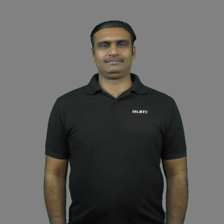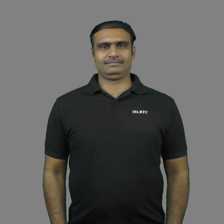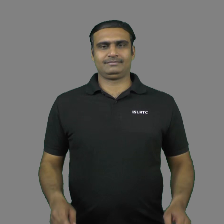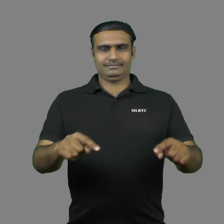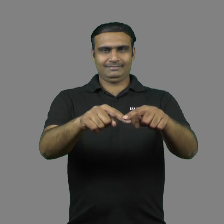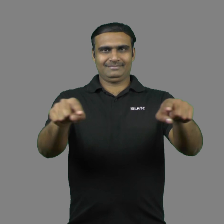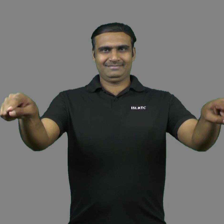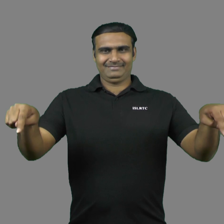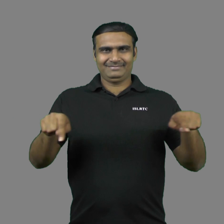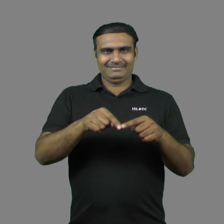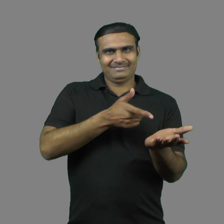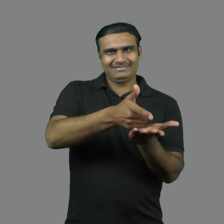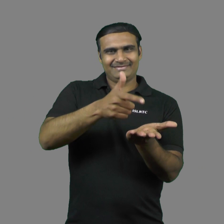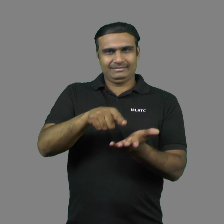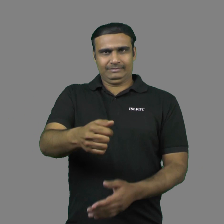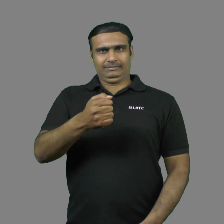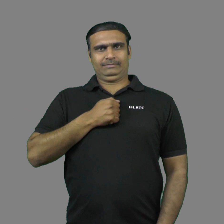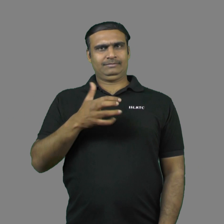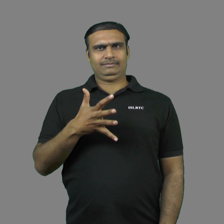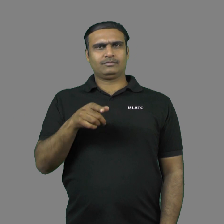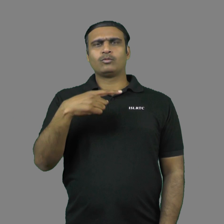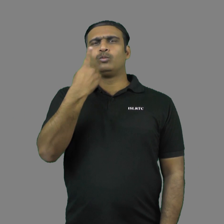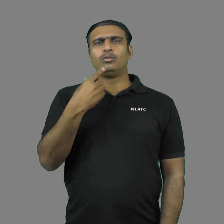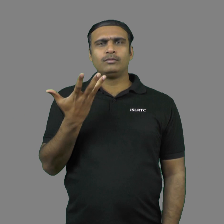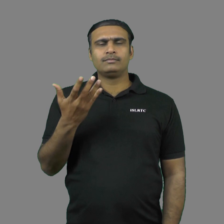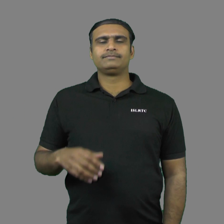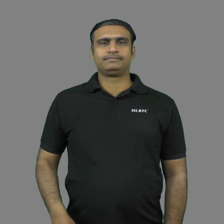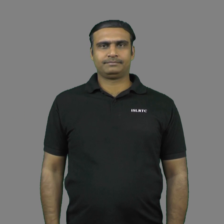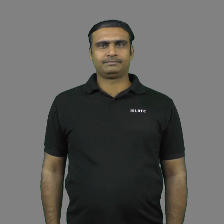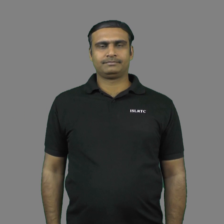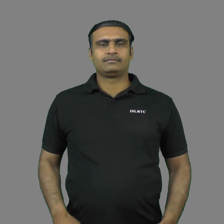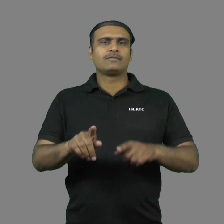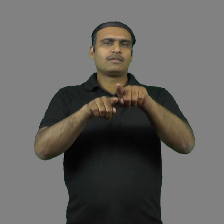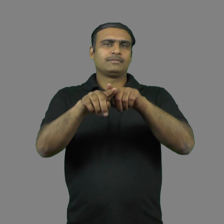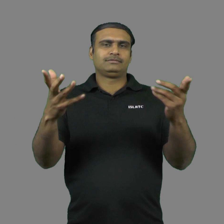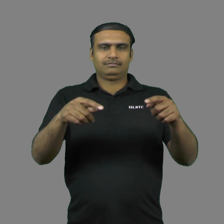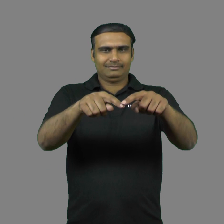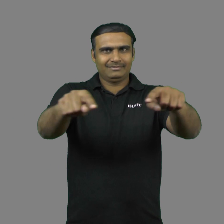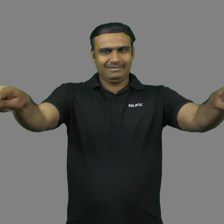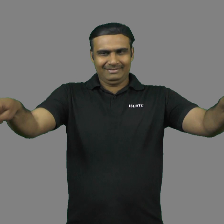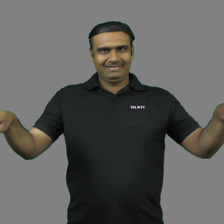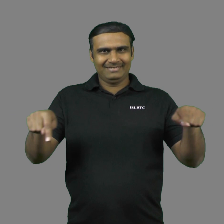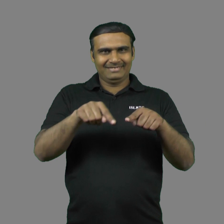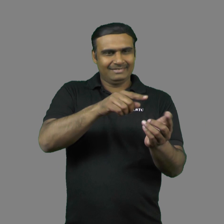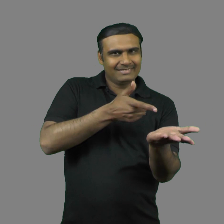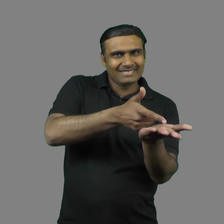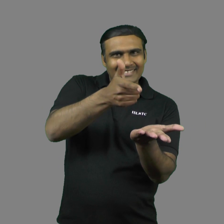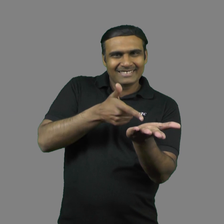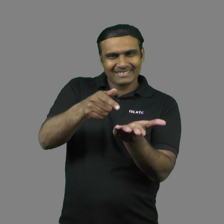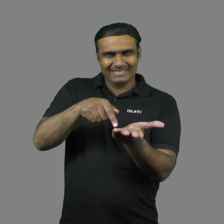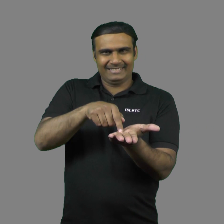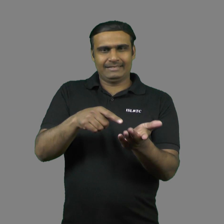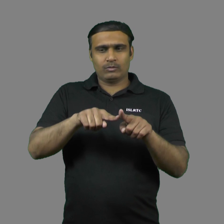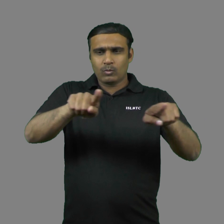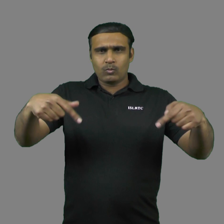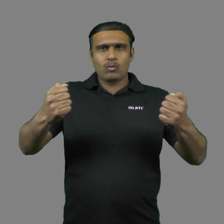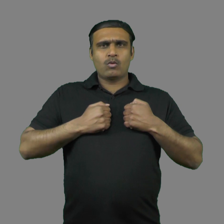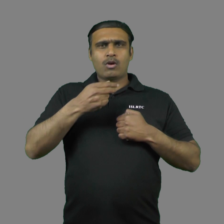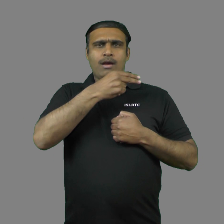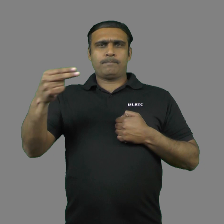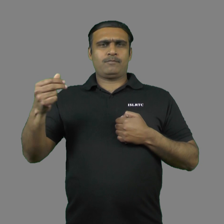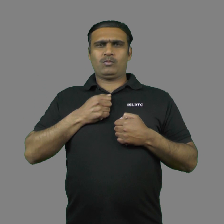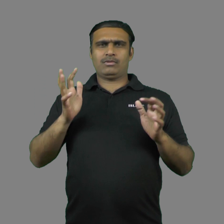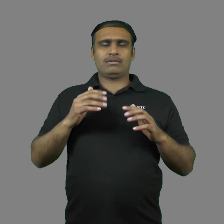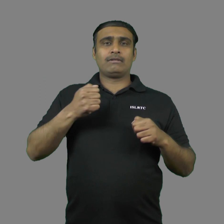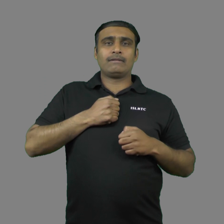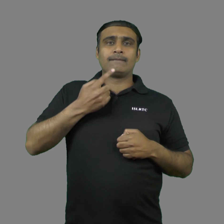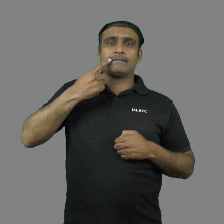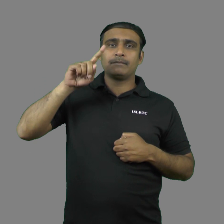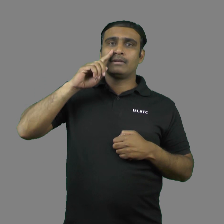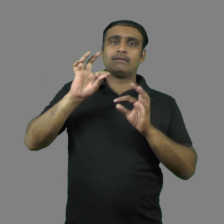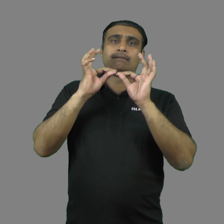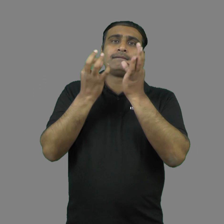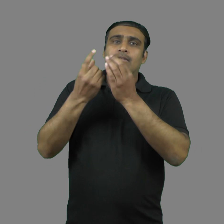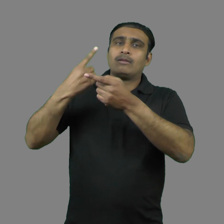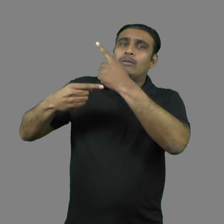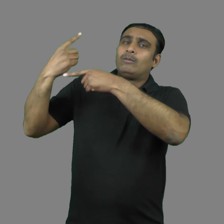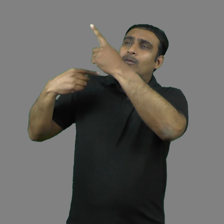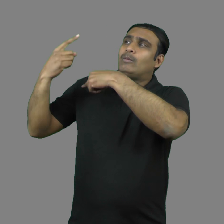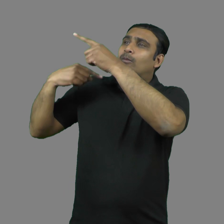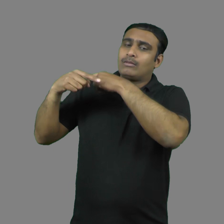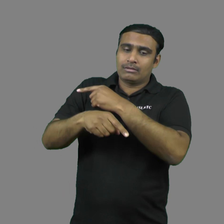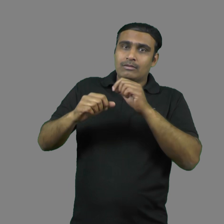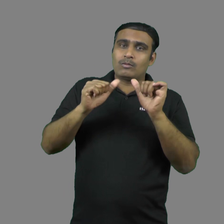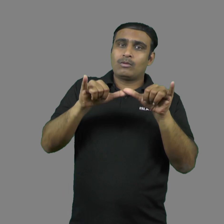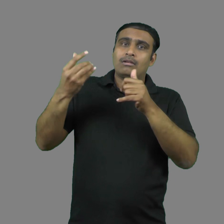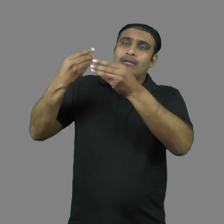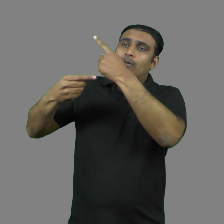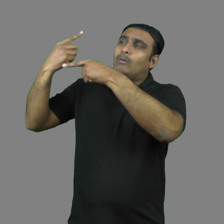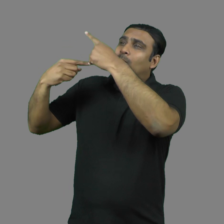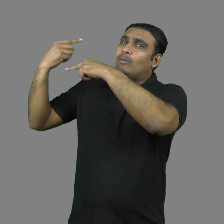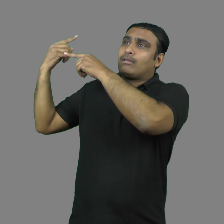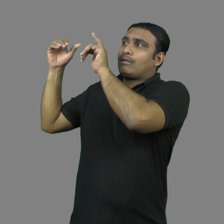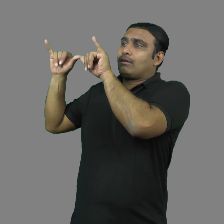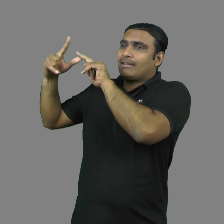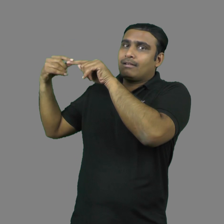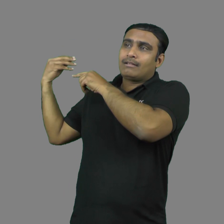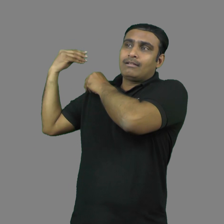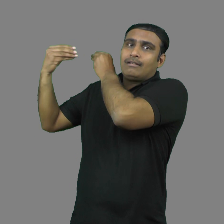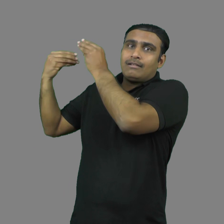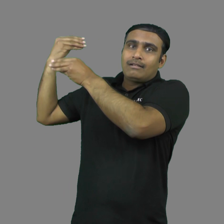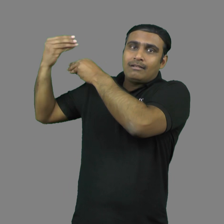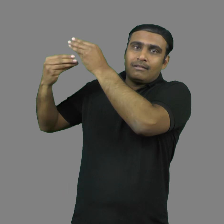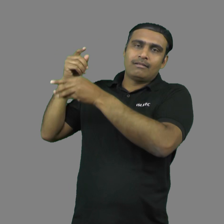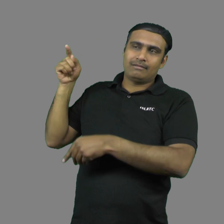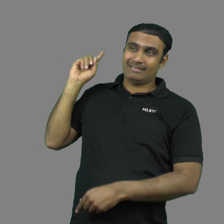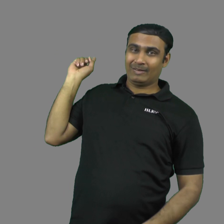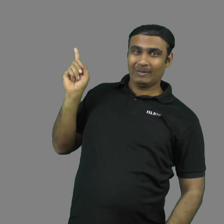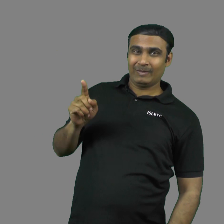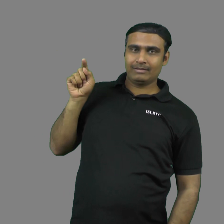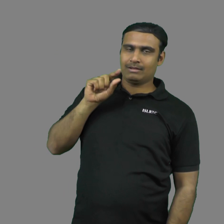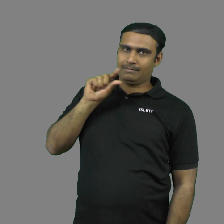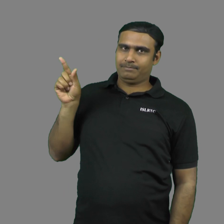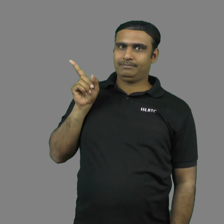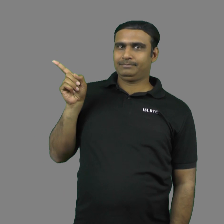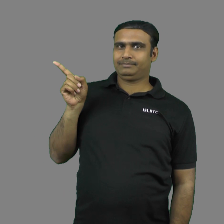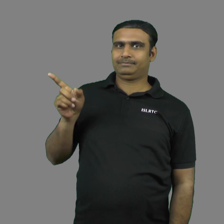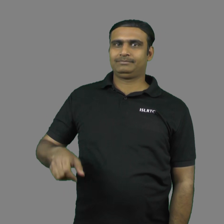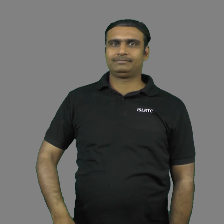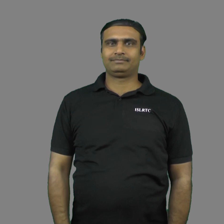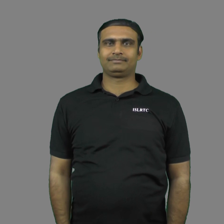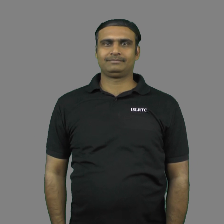Ownership Holding